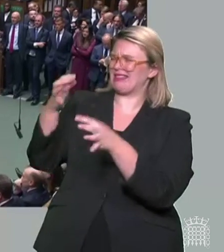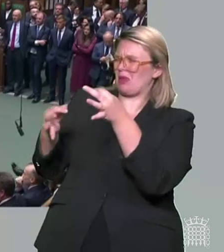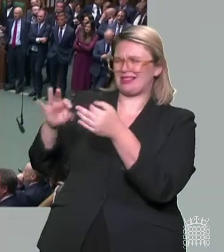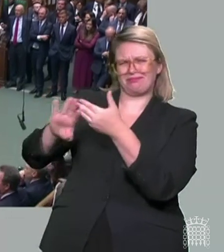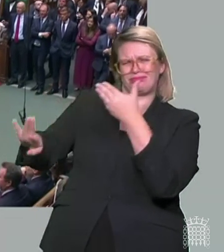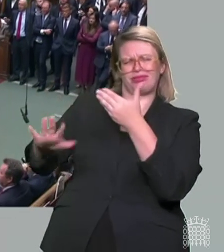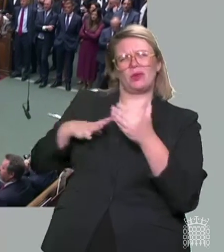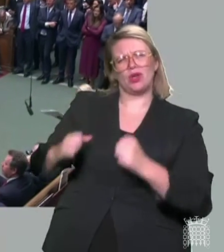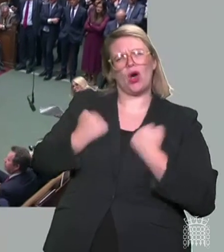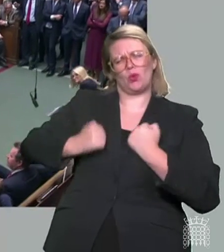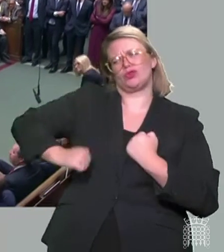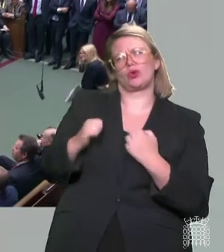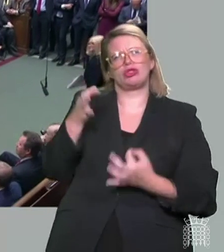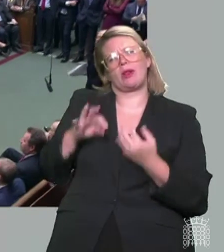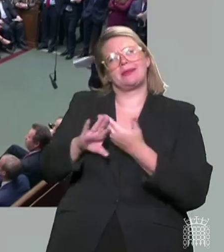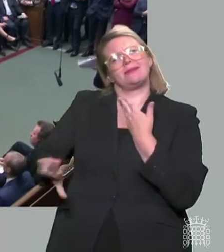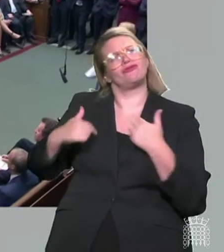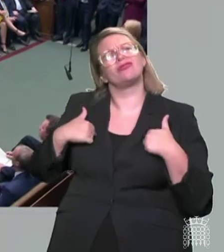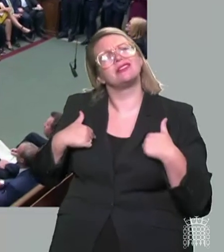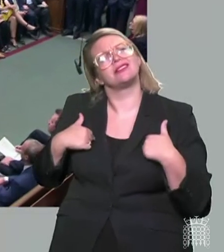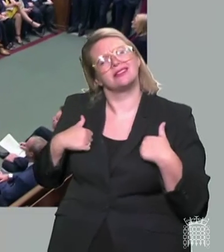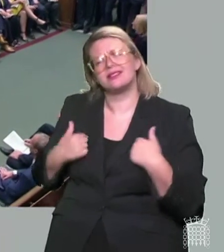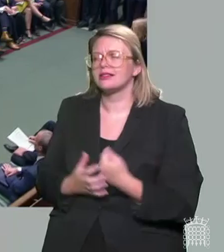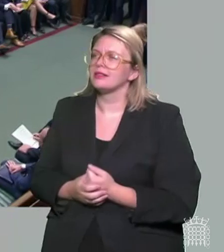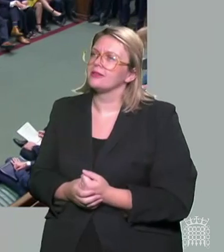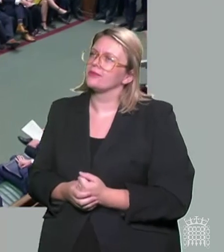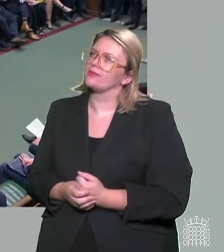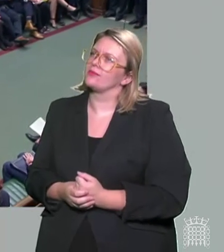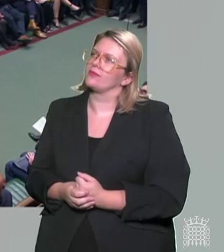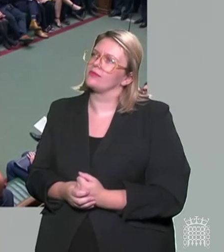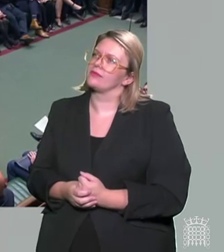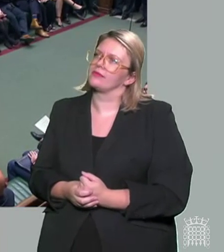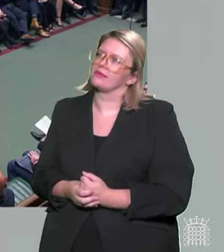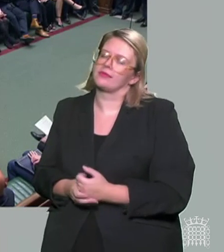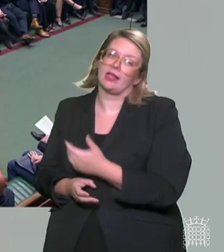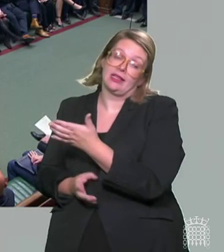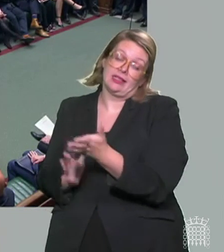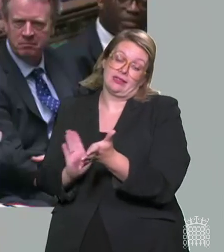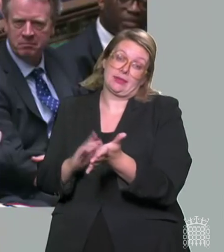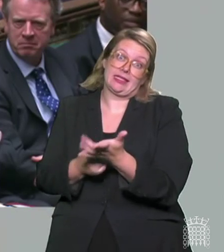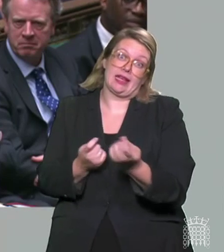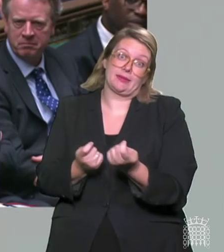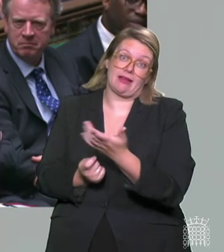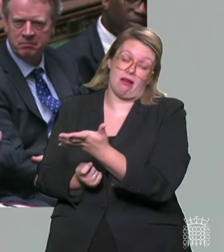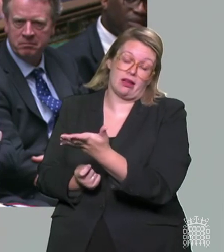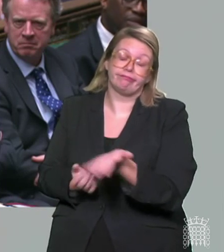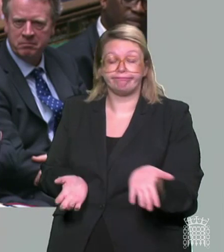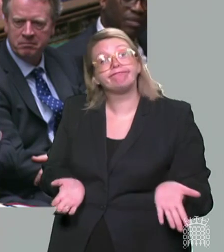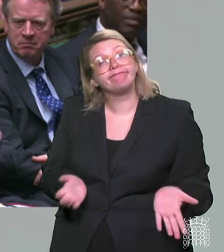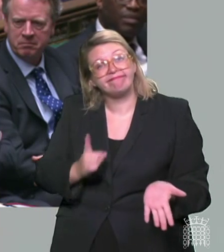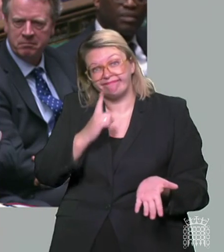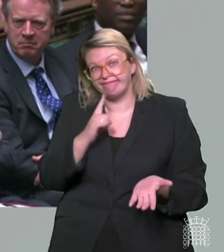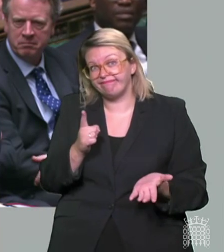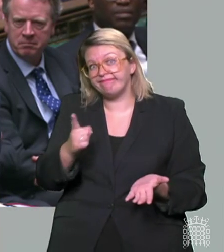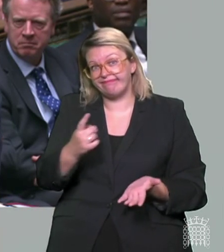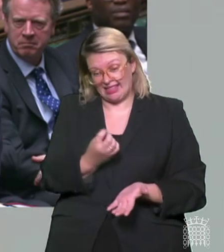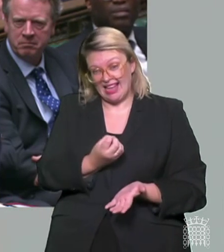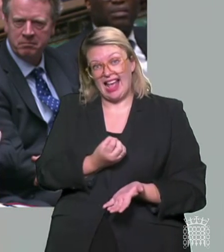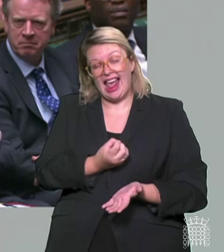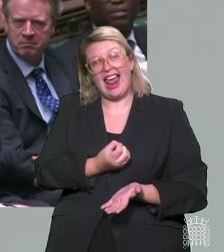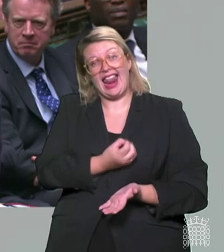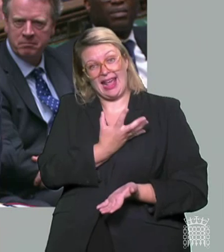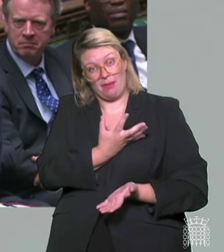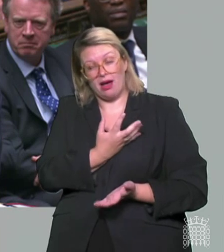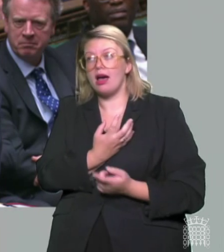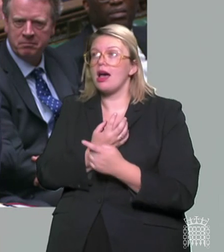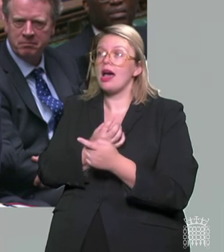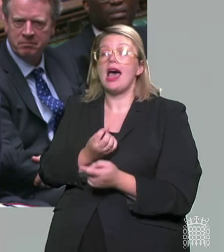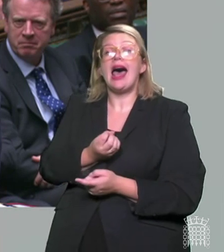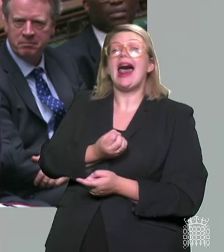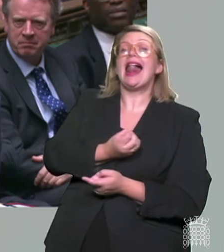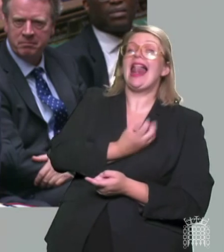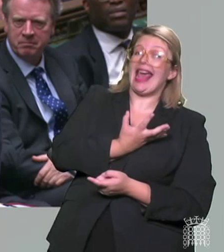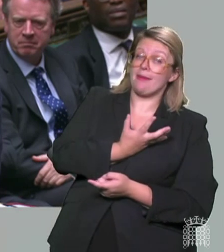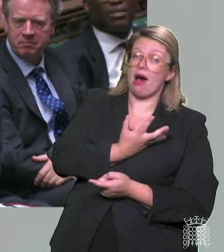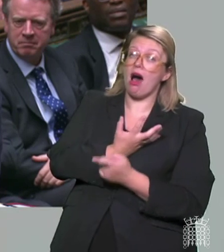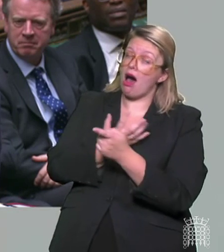I noticed that the right honourable Gentleman’s remark that the Labour party had given up on returning to the European Union was not greeted with rapture by the Opposition.